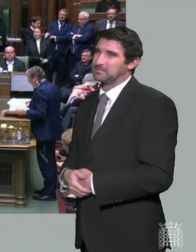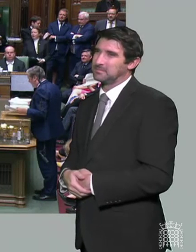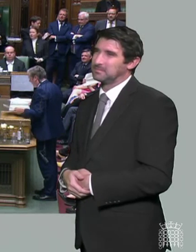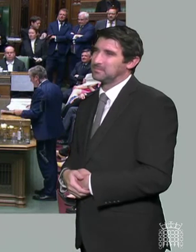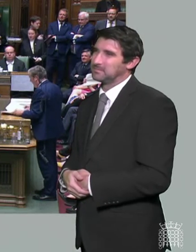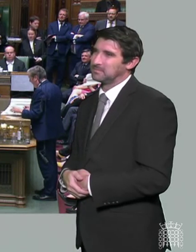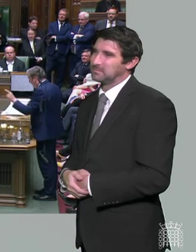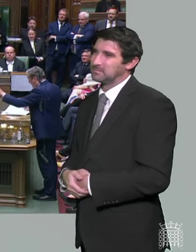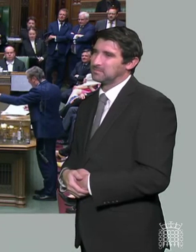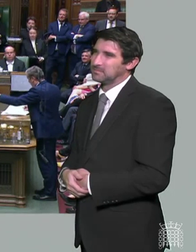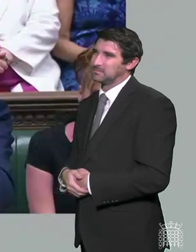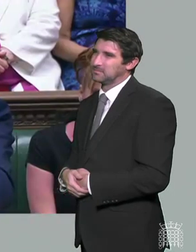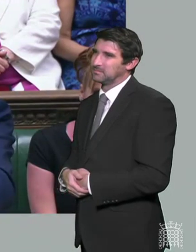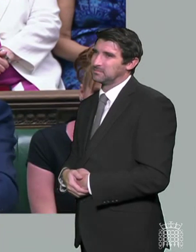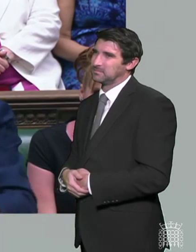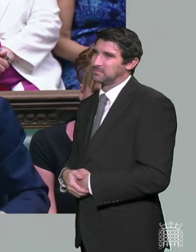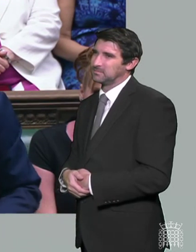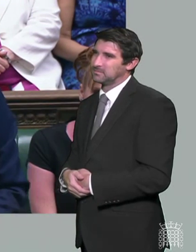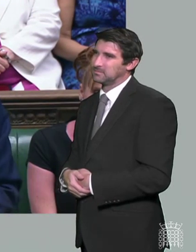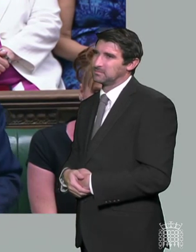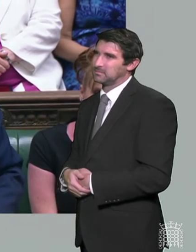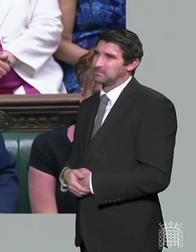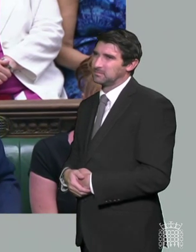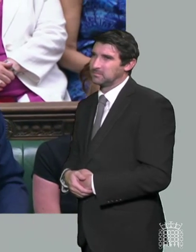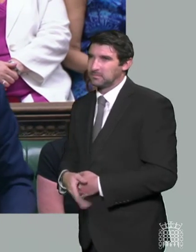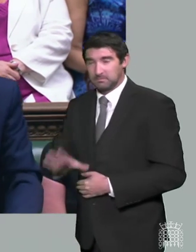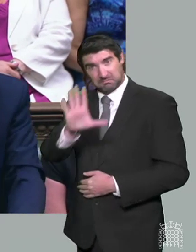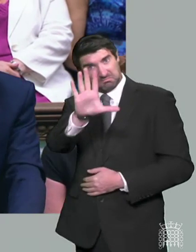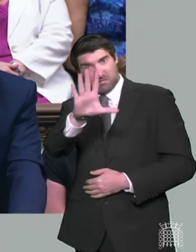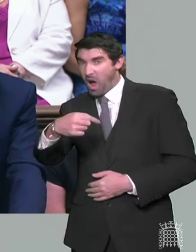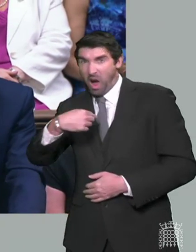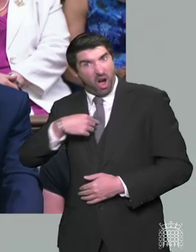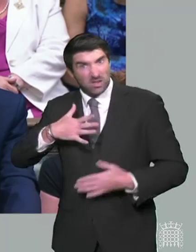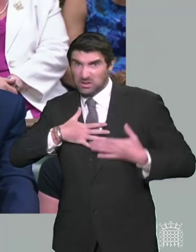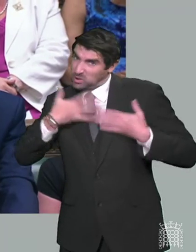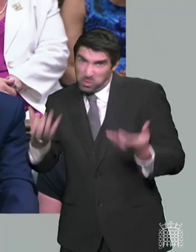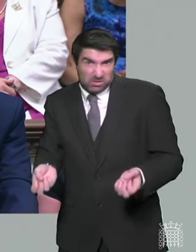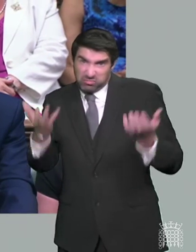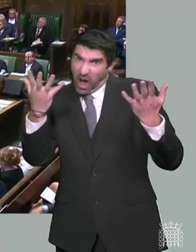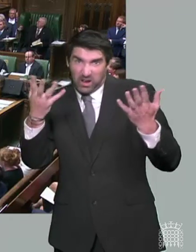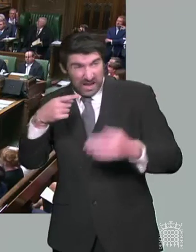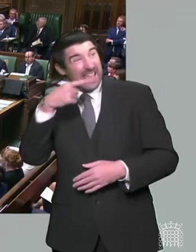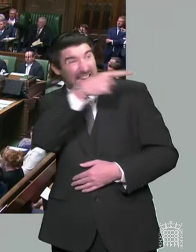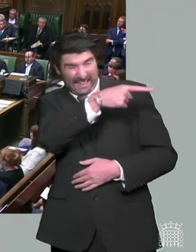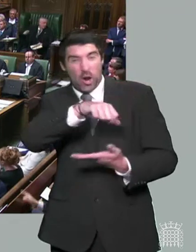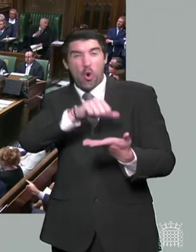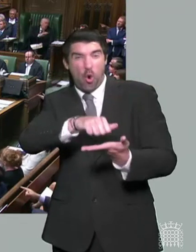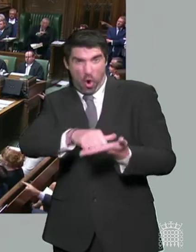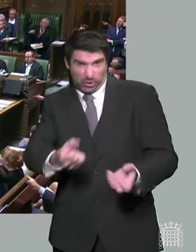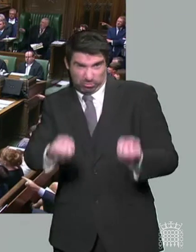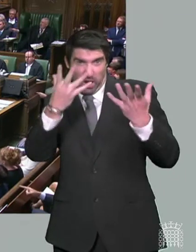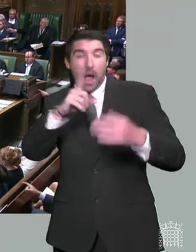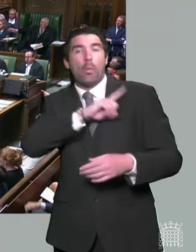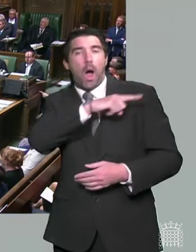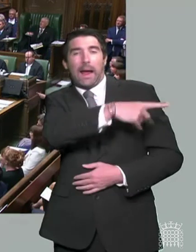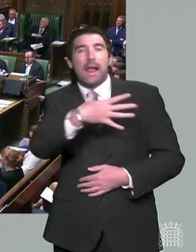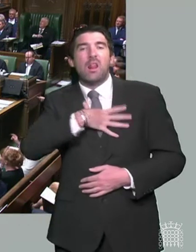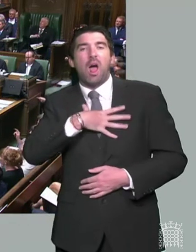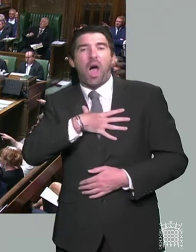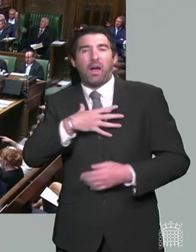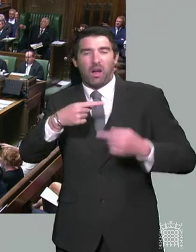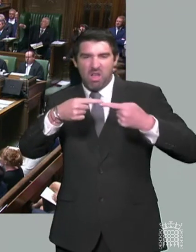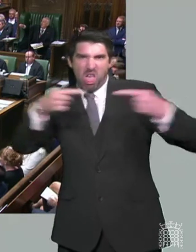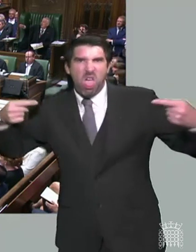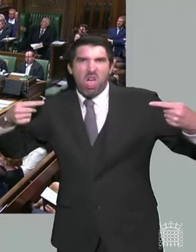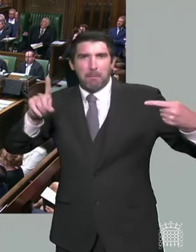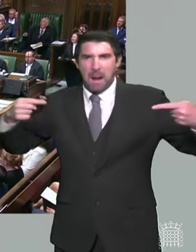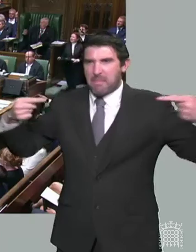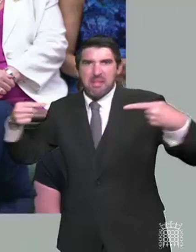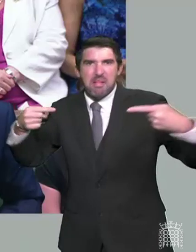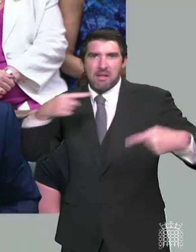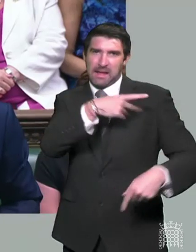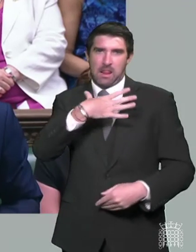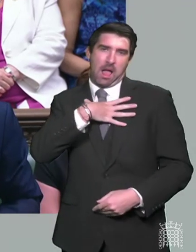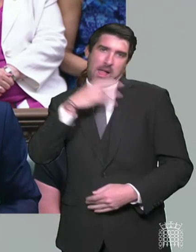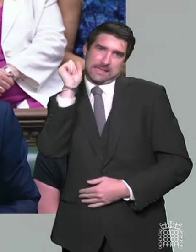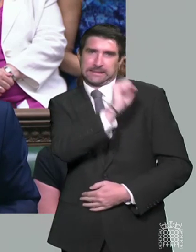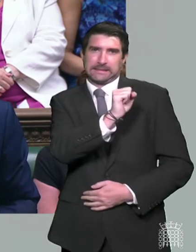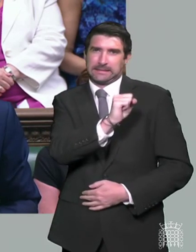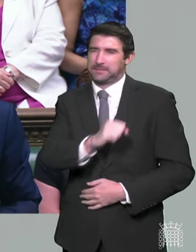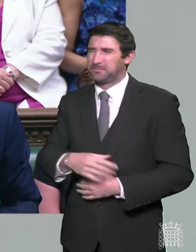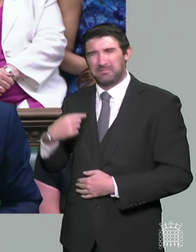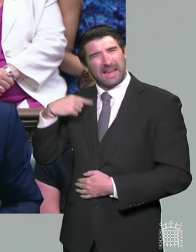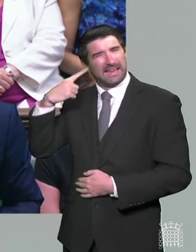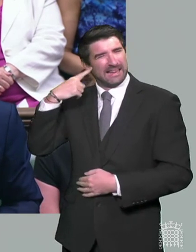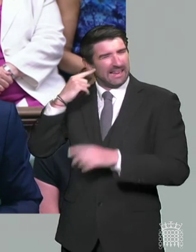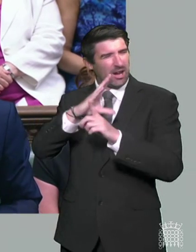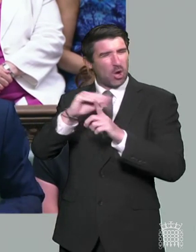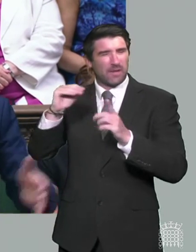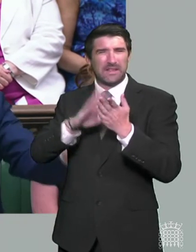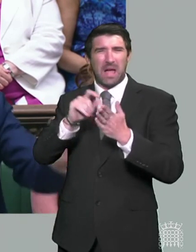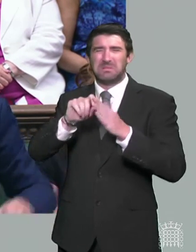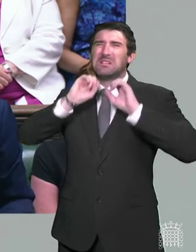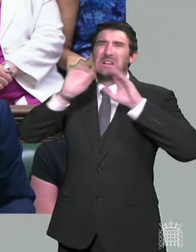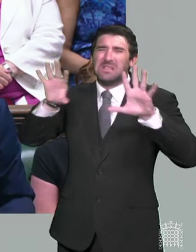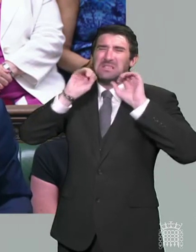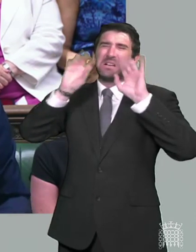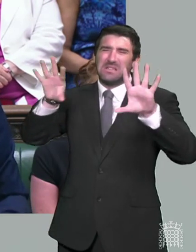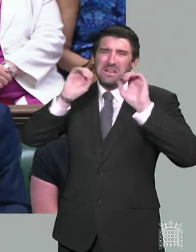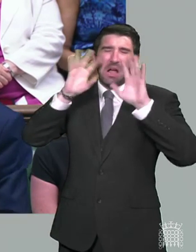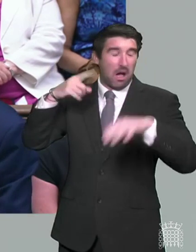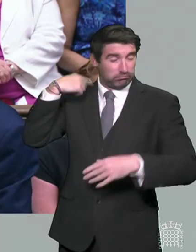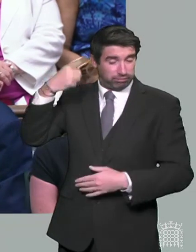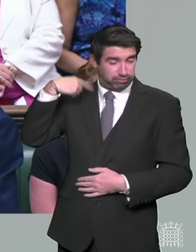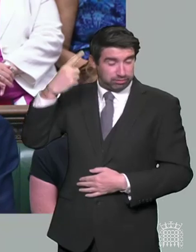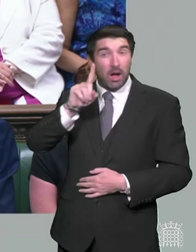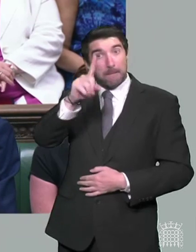The Prime Minister does, so that he can feed on the division— There may be a lot of noise now, but I have a long list of what his MPs really think of him.